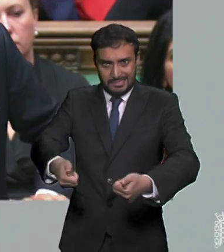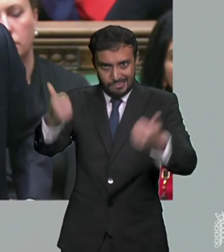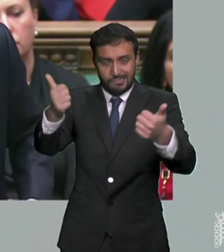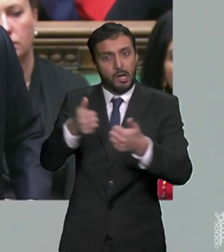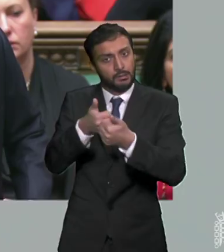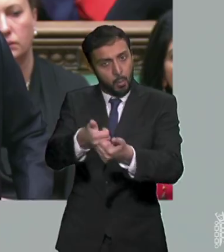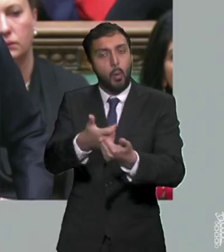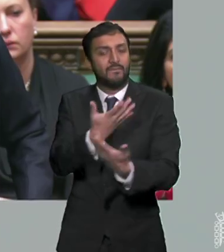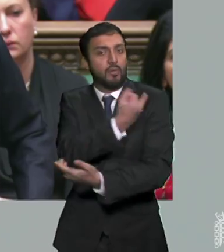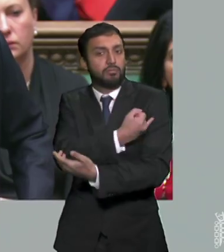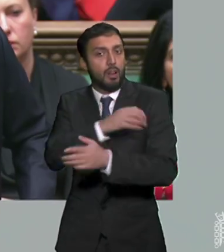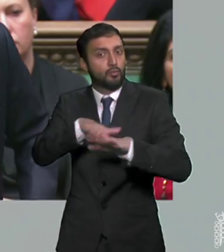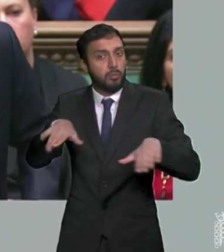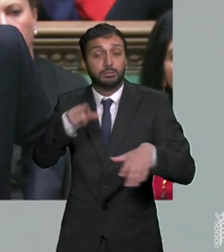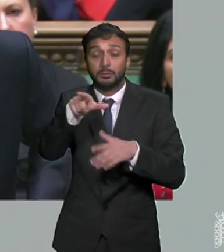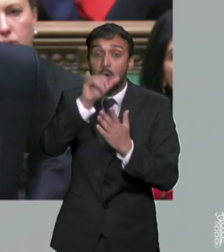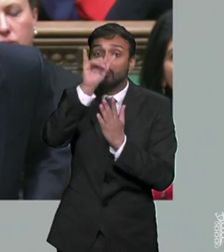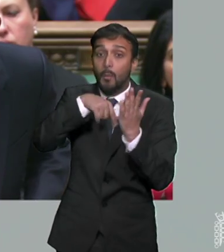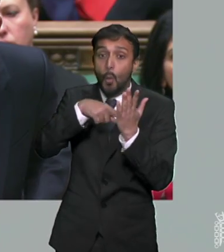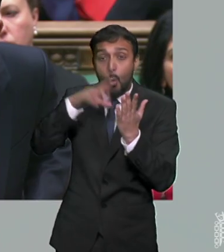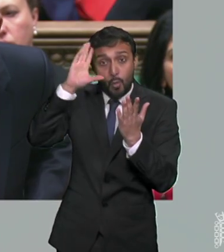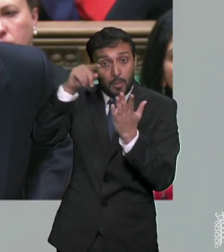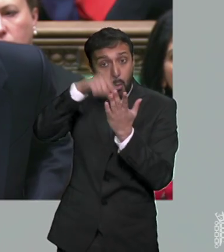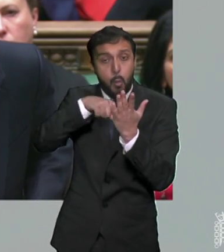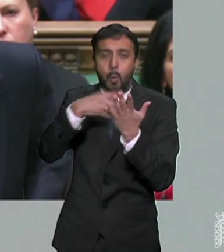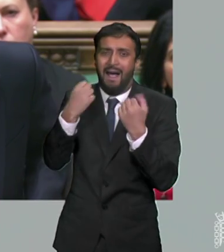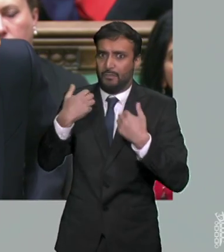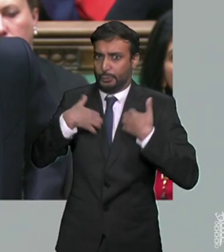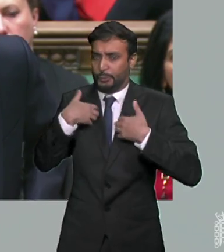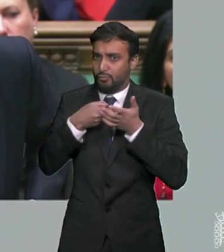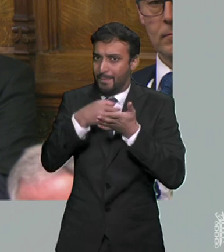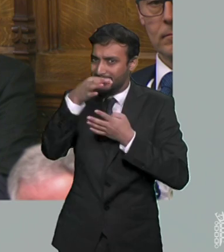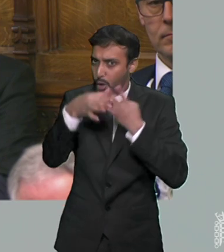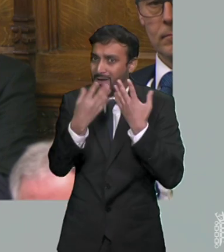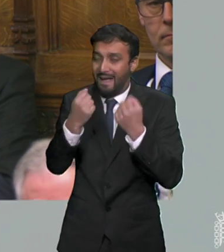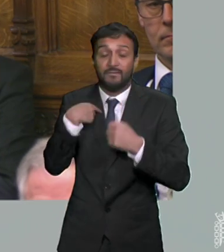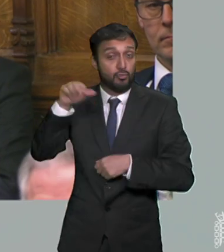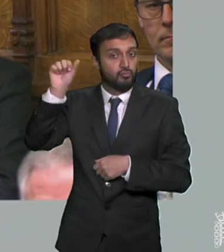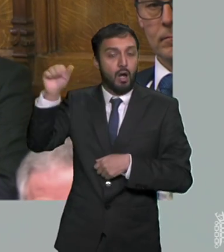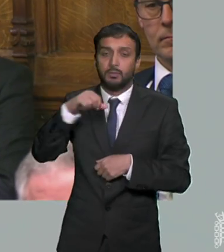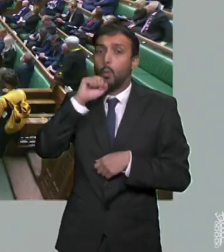The report has a lot of interesting suggestions in it and he is right. I can commit to him that we will respond in due course.